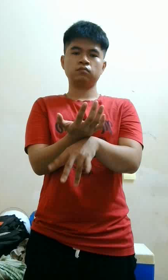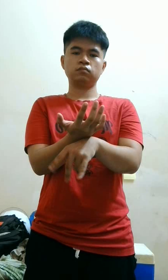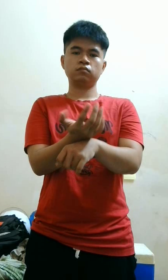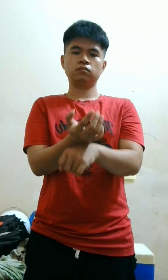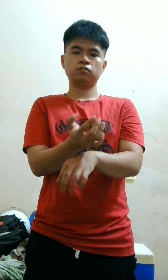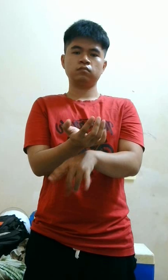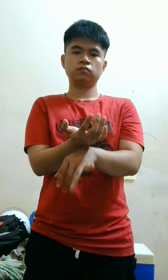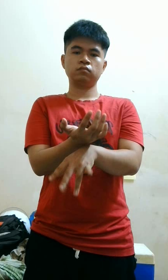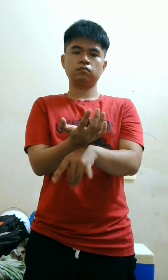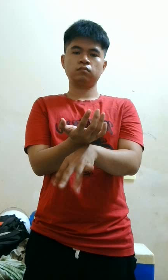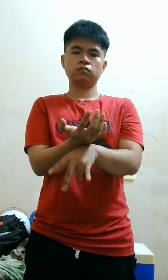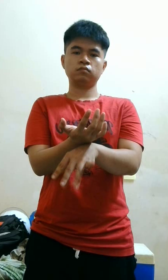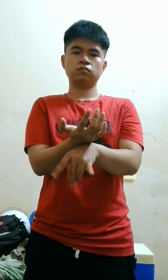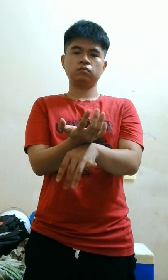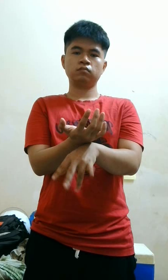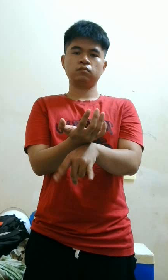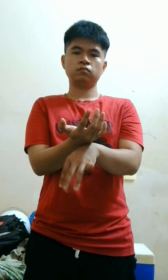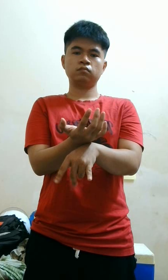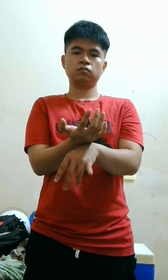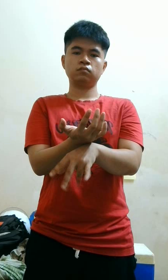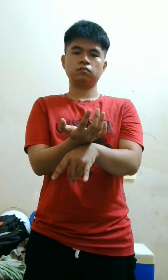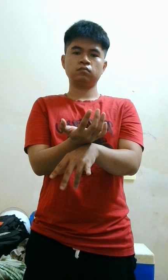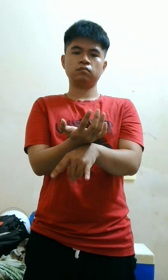ca phe